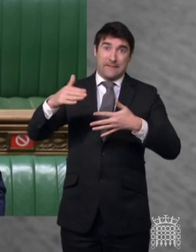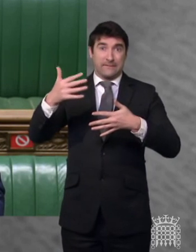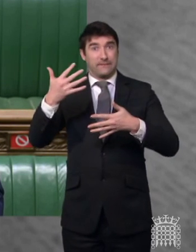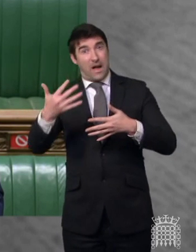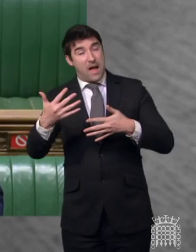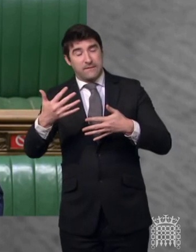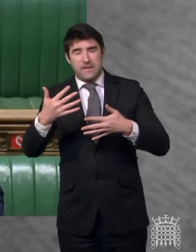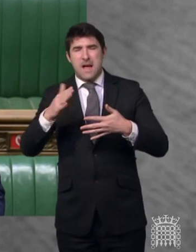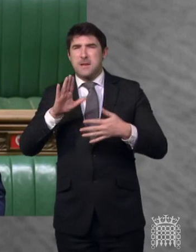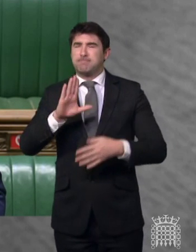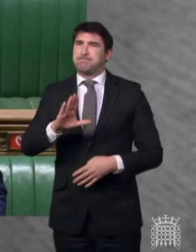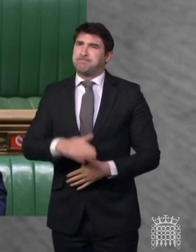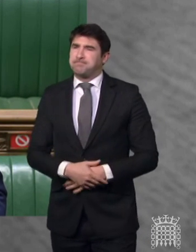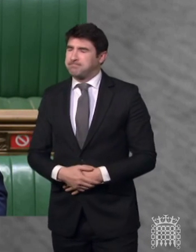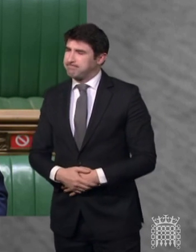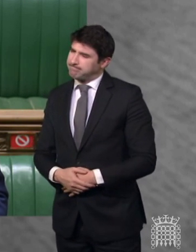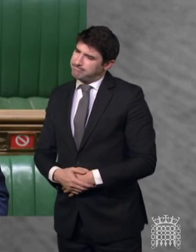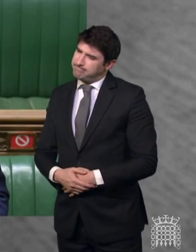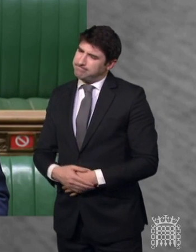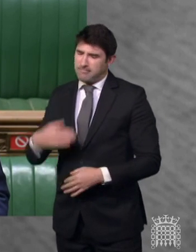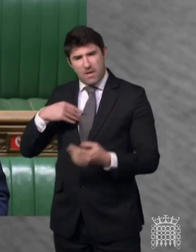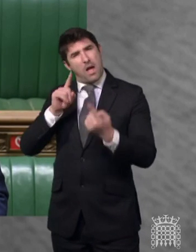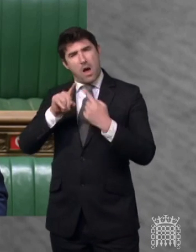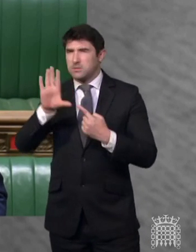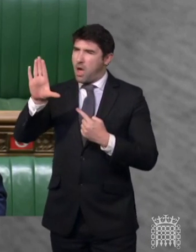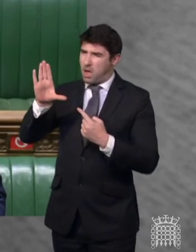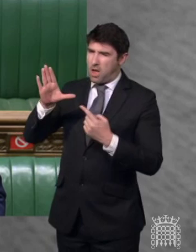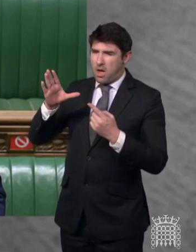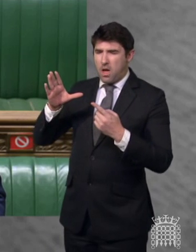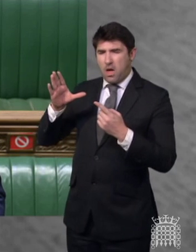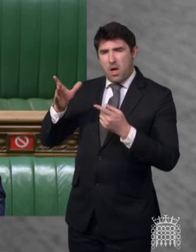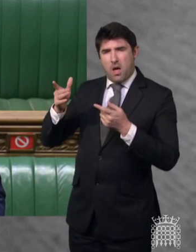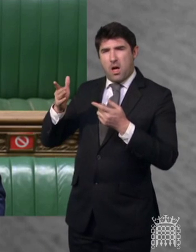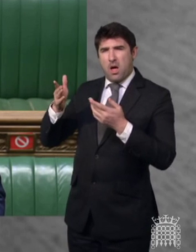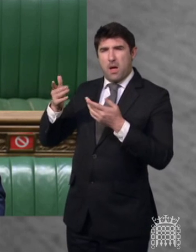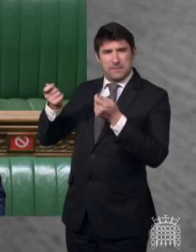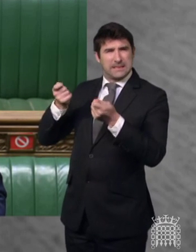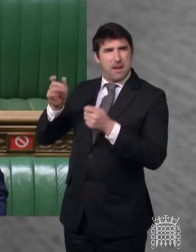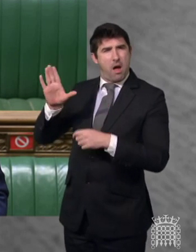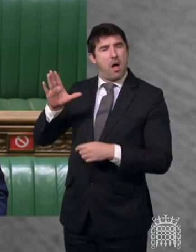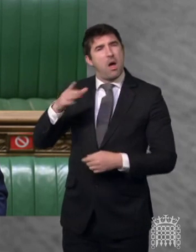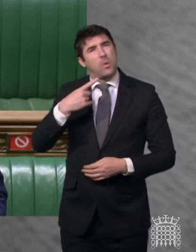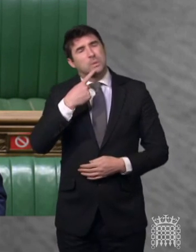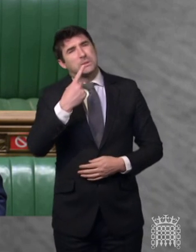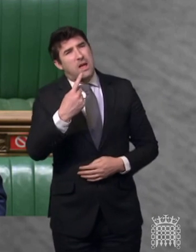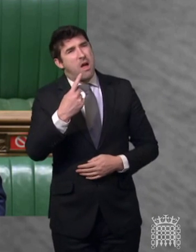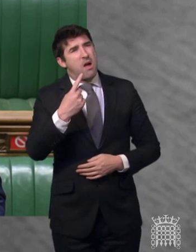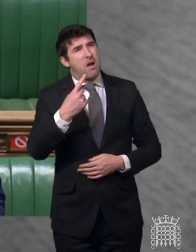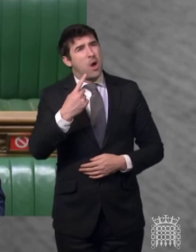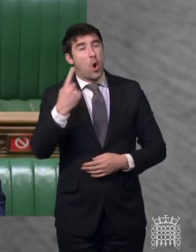The true answer is that it is on all of us—it is about how everybody behaves.